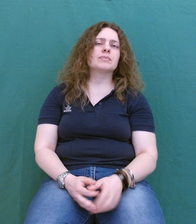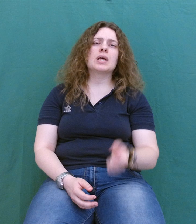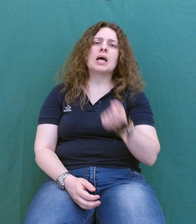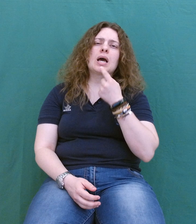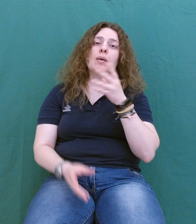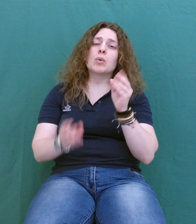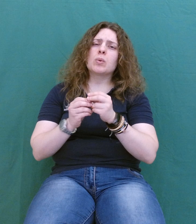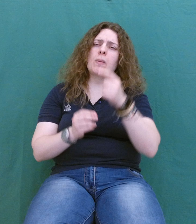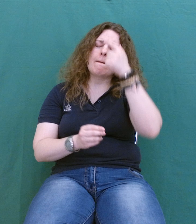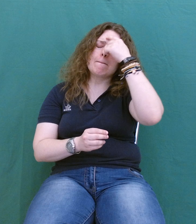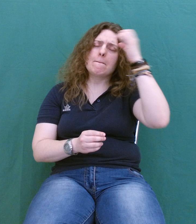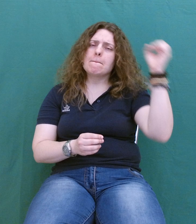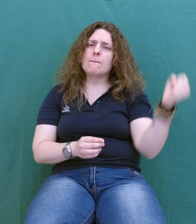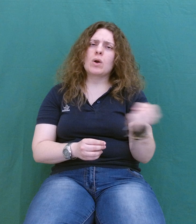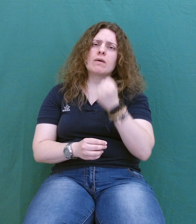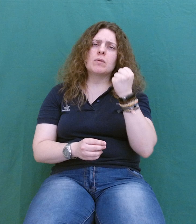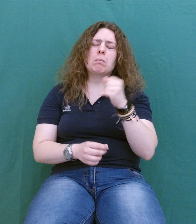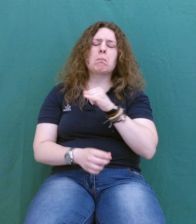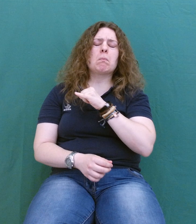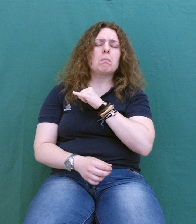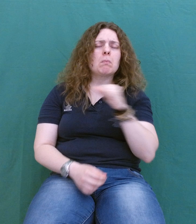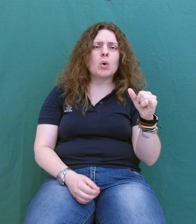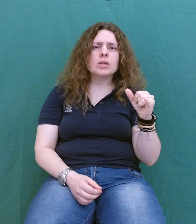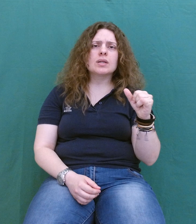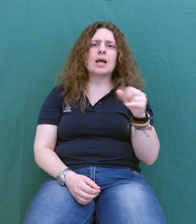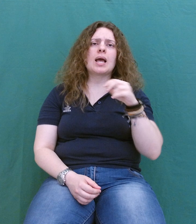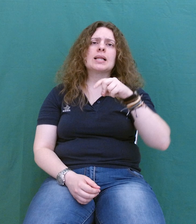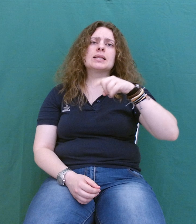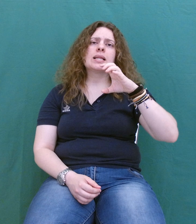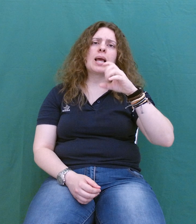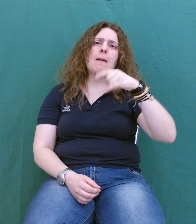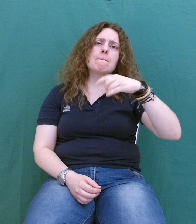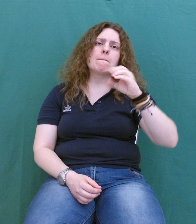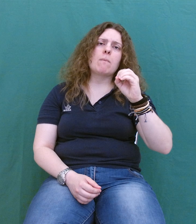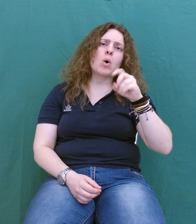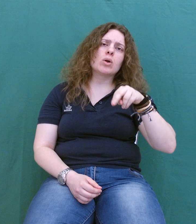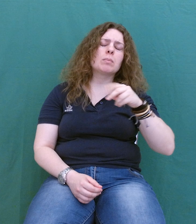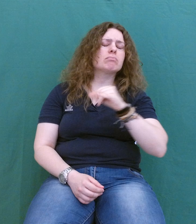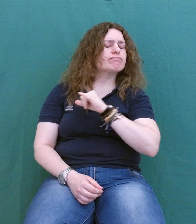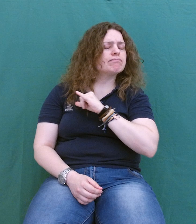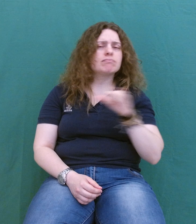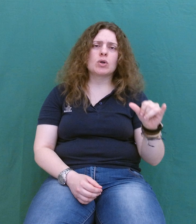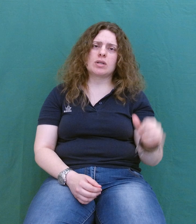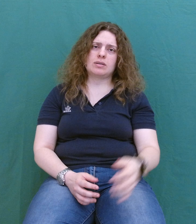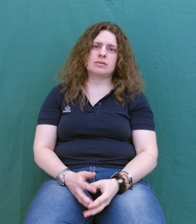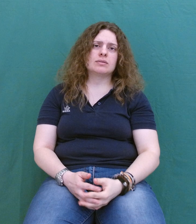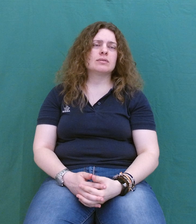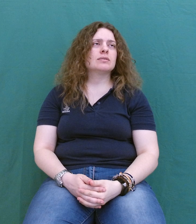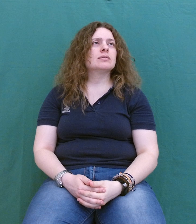ΦΑΡΜΑΚΟ ΟΥ ΠΟΝΟΚΕΦΑΛΟΣ ΠΟΤΕ Ν-Τ-Ε-Π-Ο-Ν ΠΟΤΕ